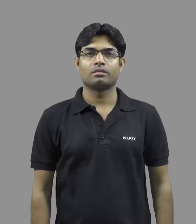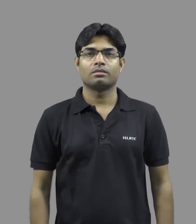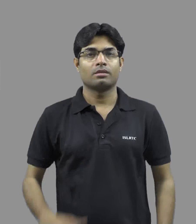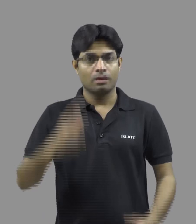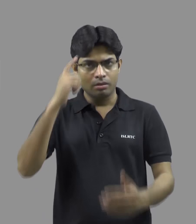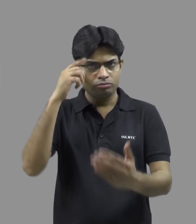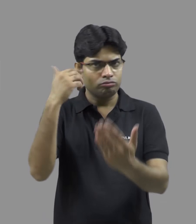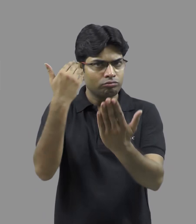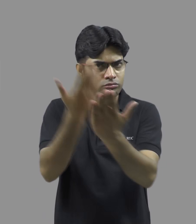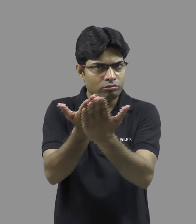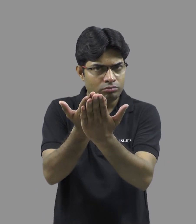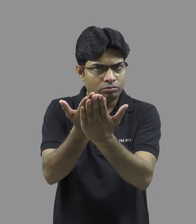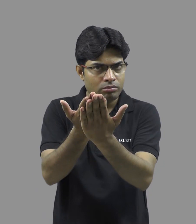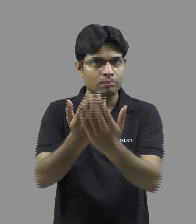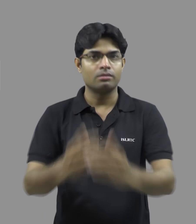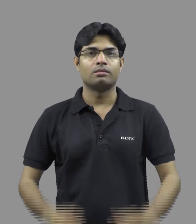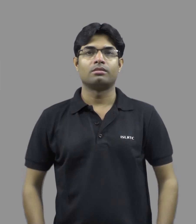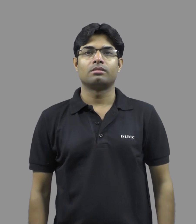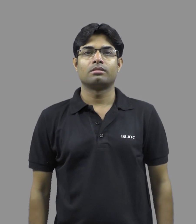Suggest